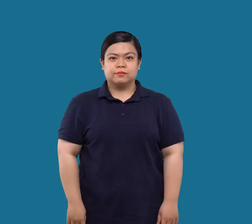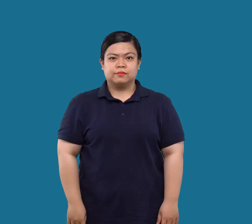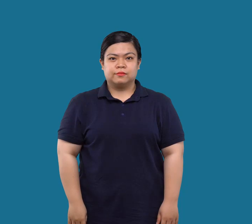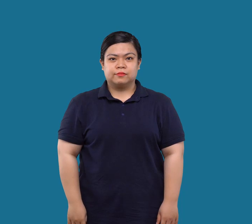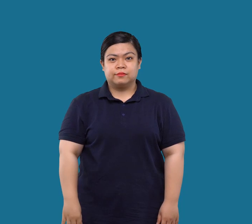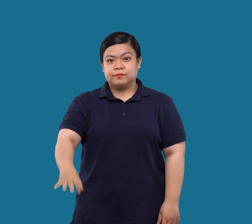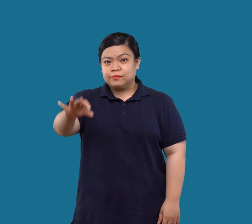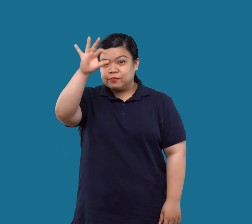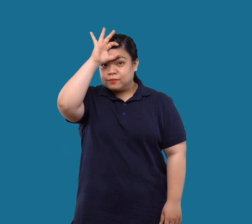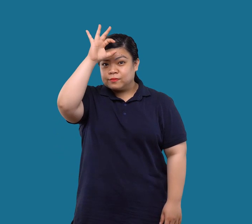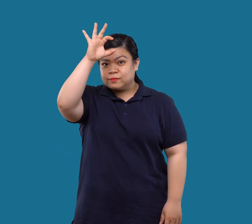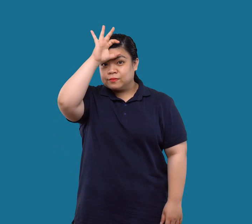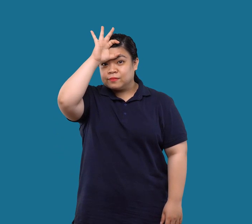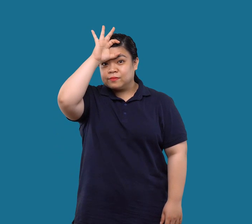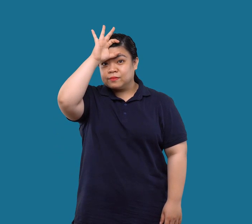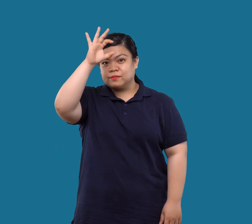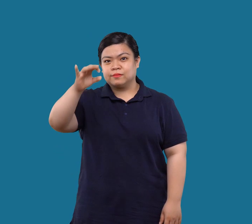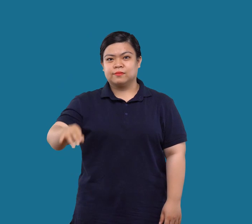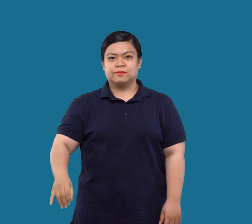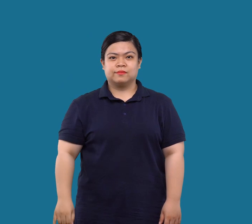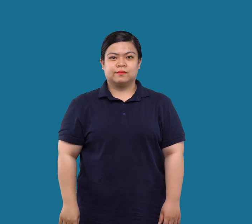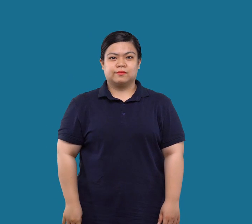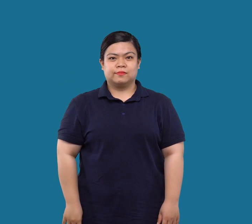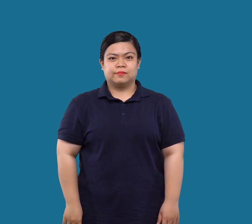tính chất